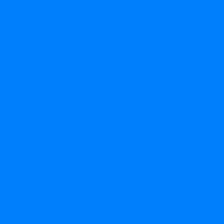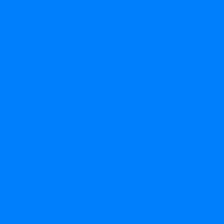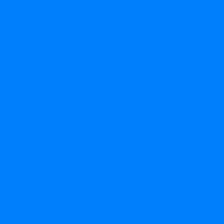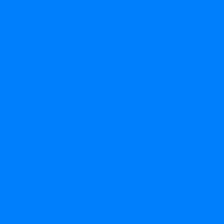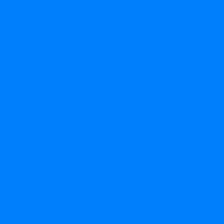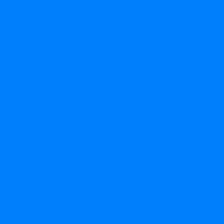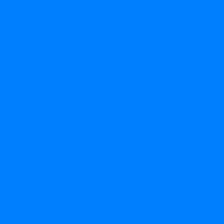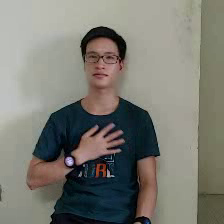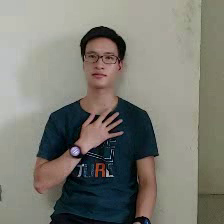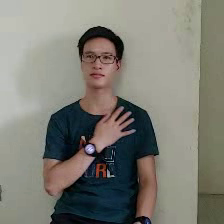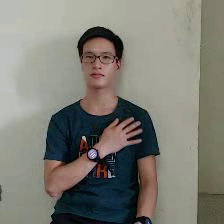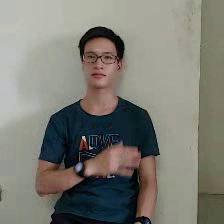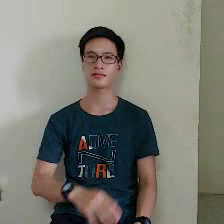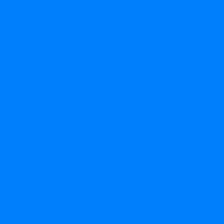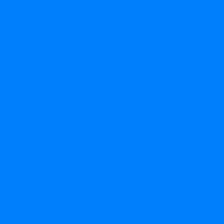Ăn mừng